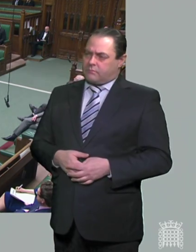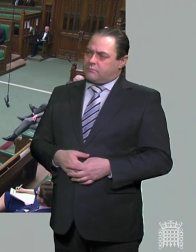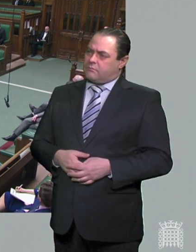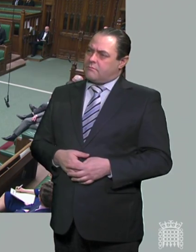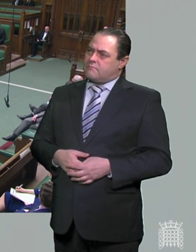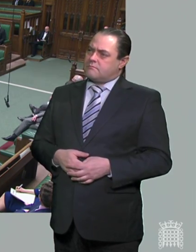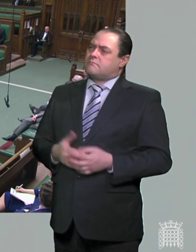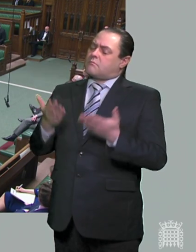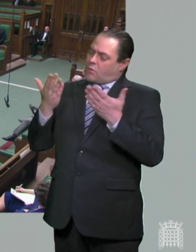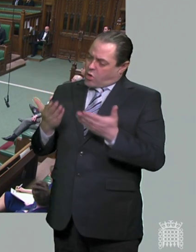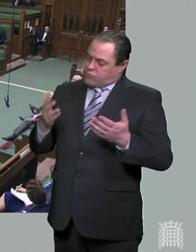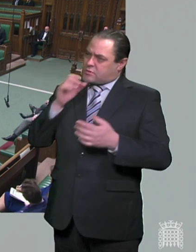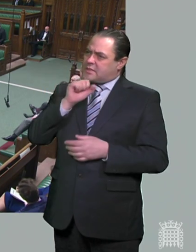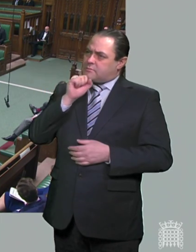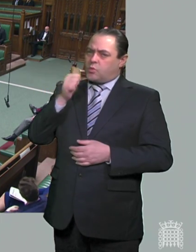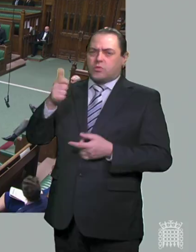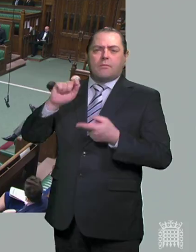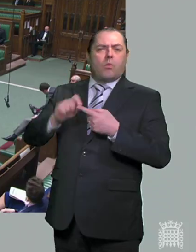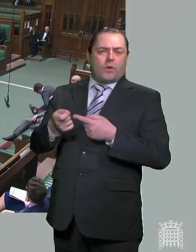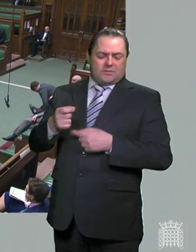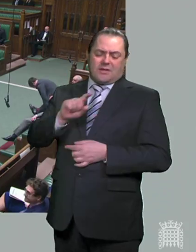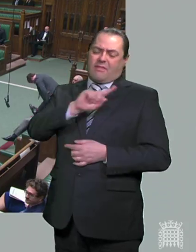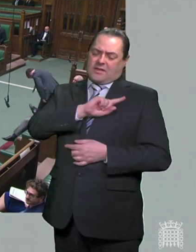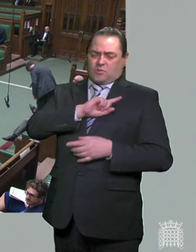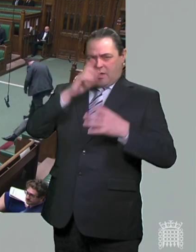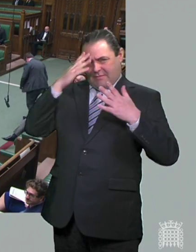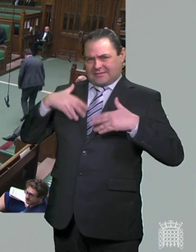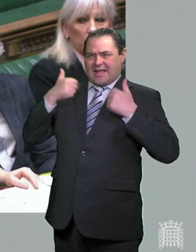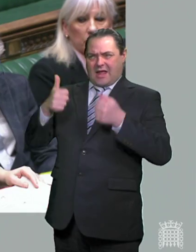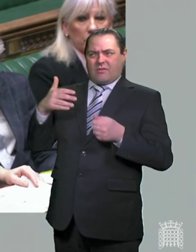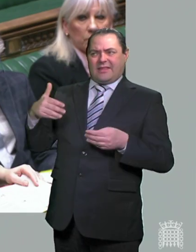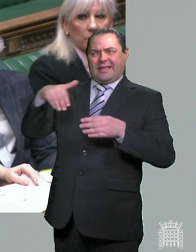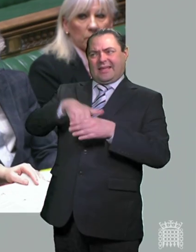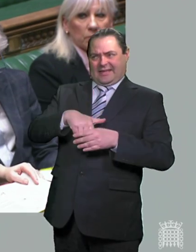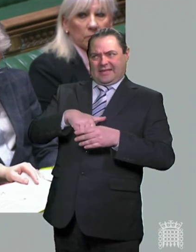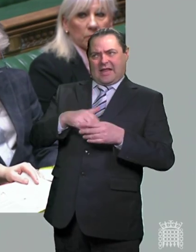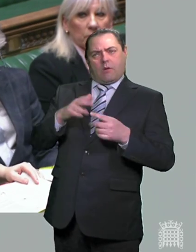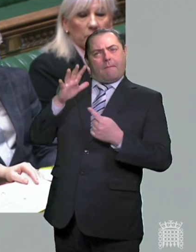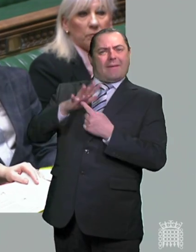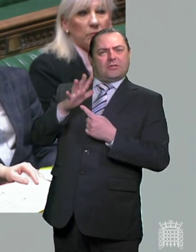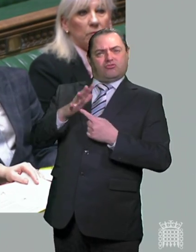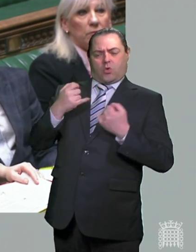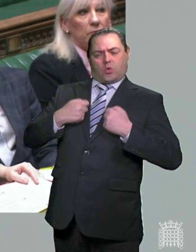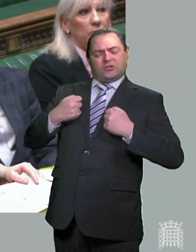The honourable Gentleman makes a very good point and that is exactly why mental health is part of the major conditions strategy.